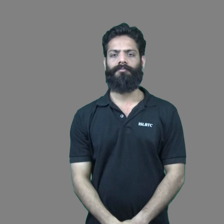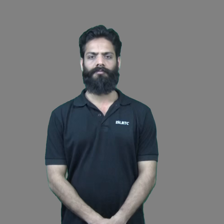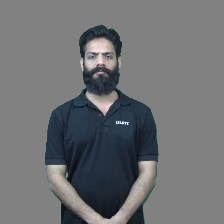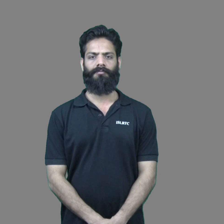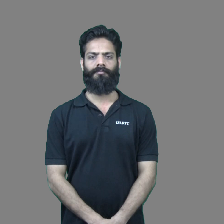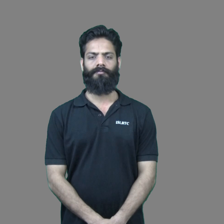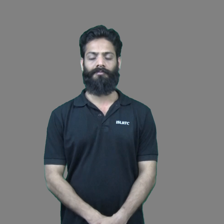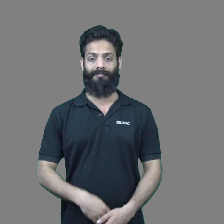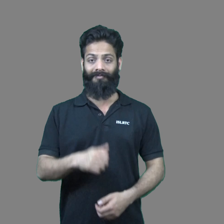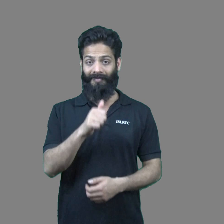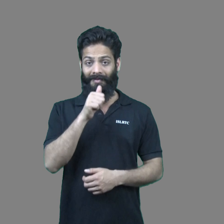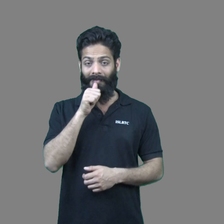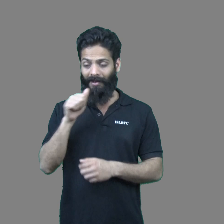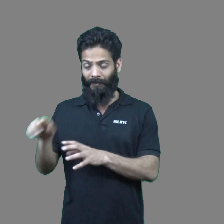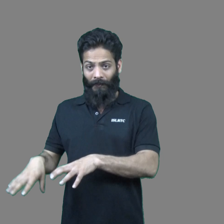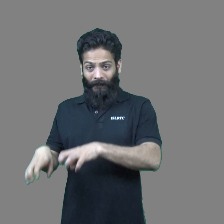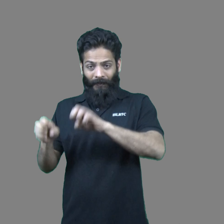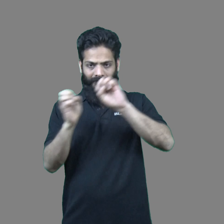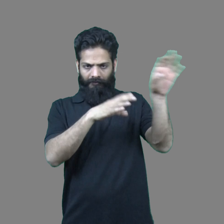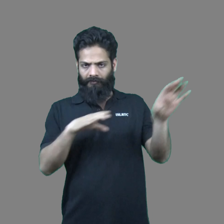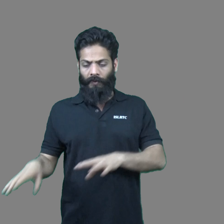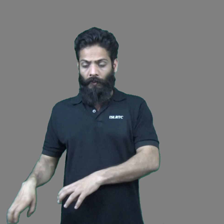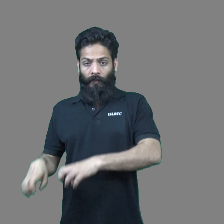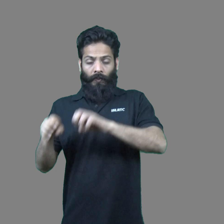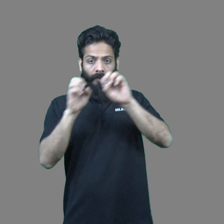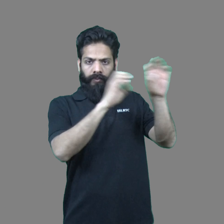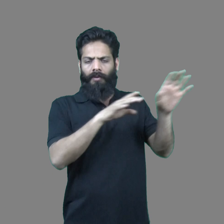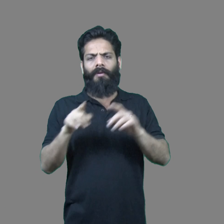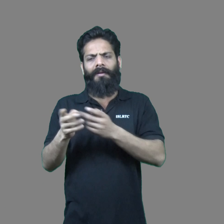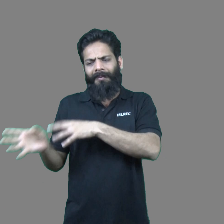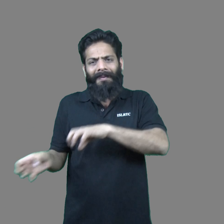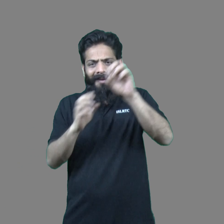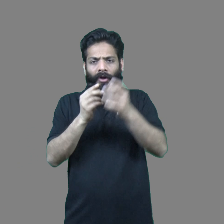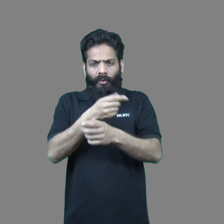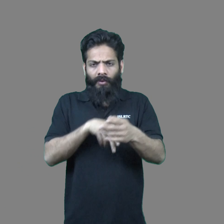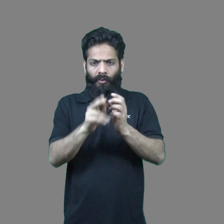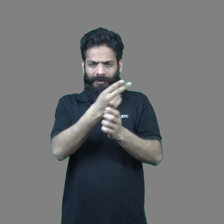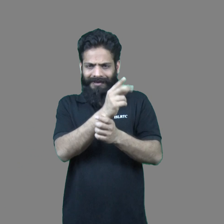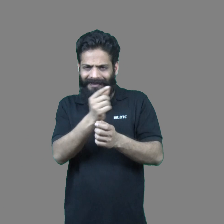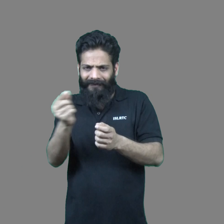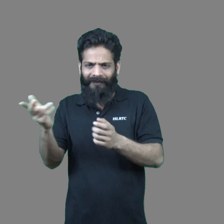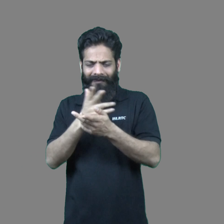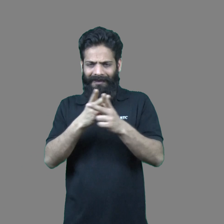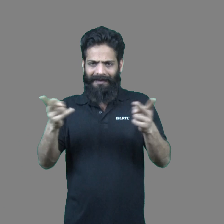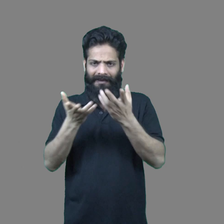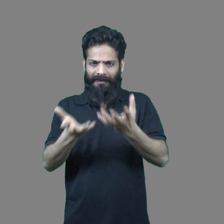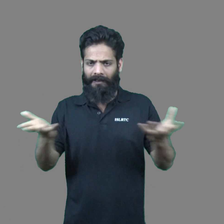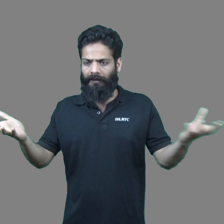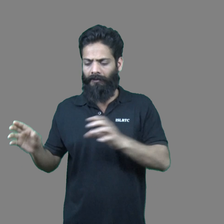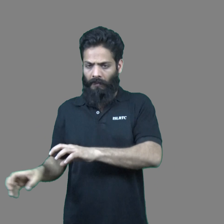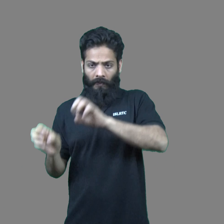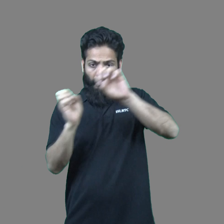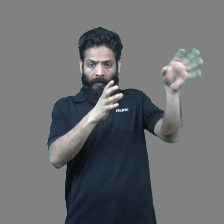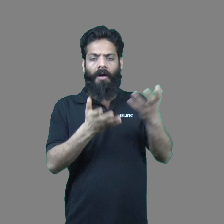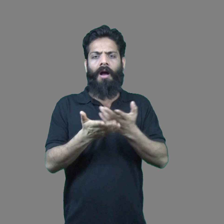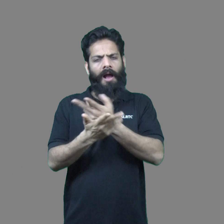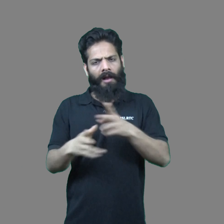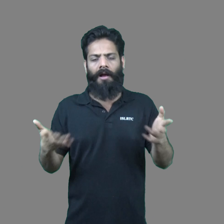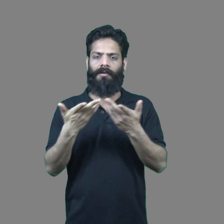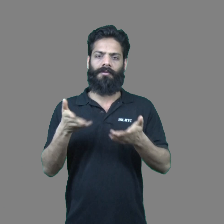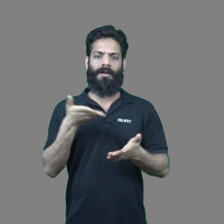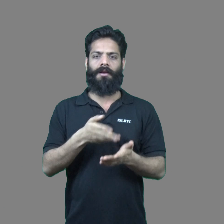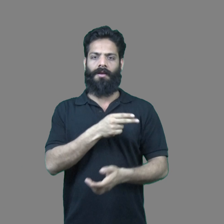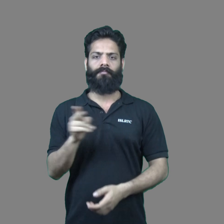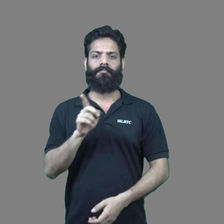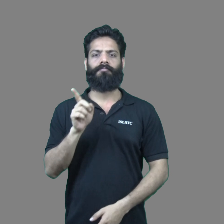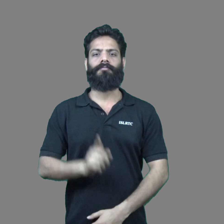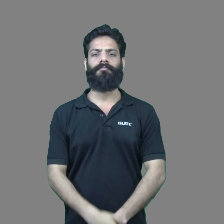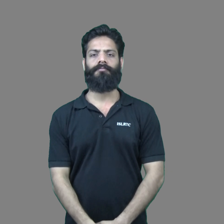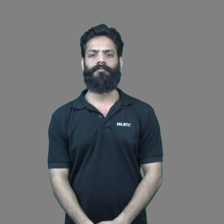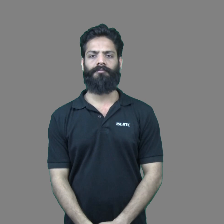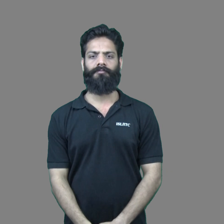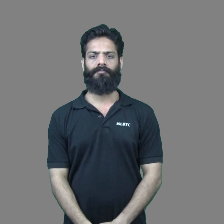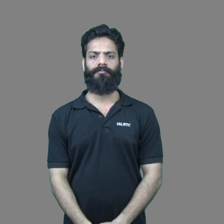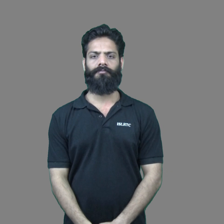Water Lifting Equipments